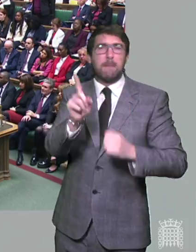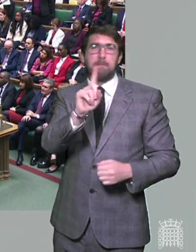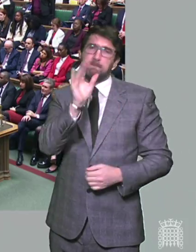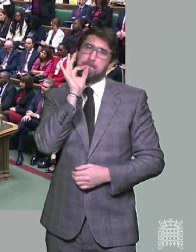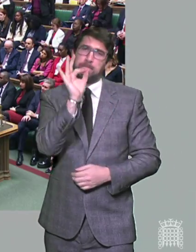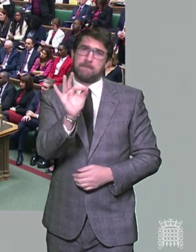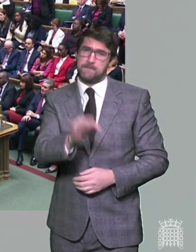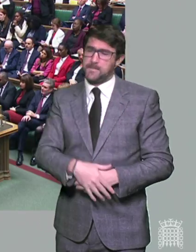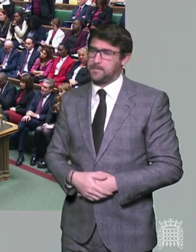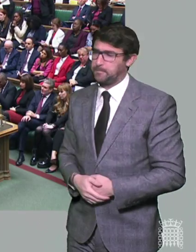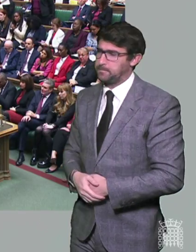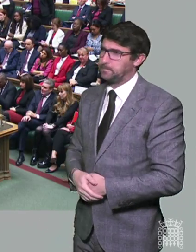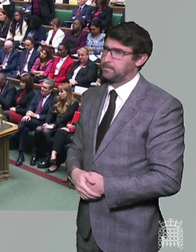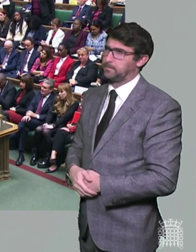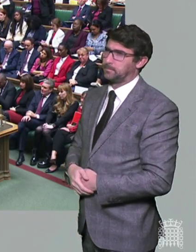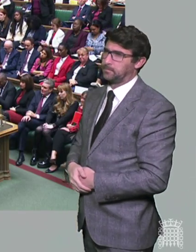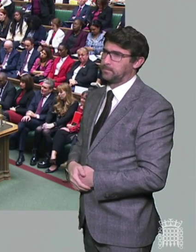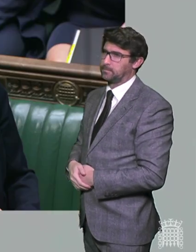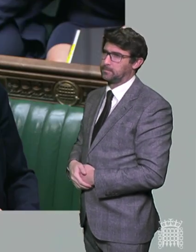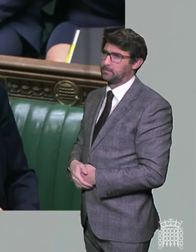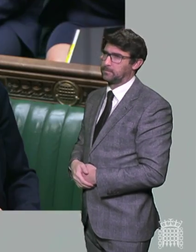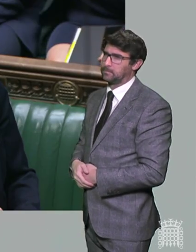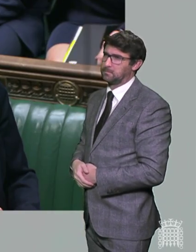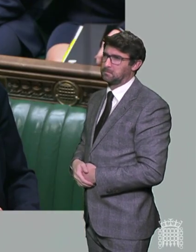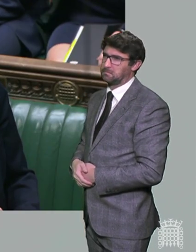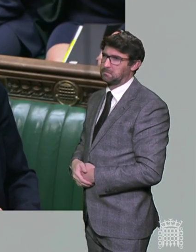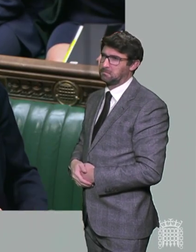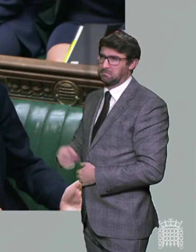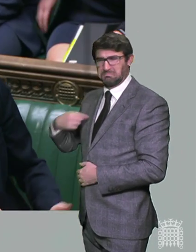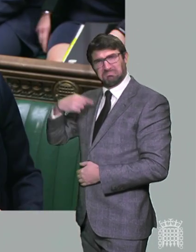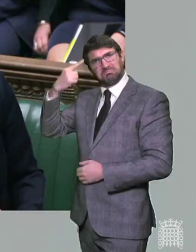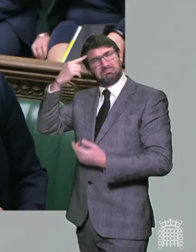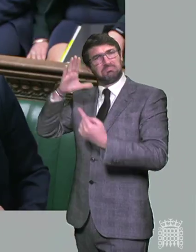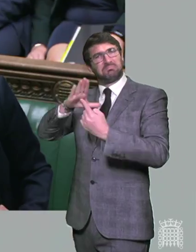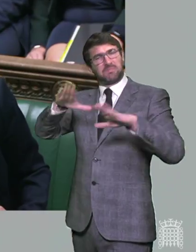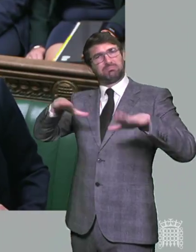What we need is an efficient postal service that delivers for people across this country.